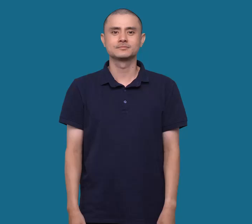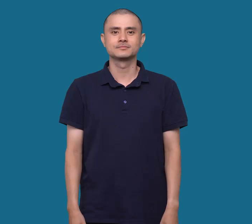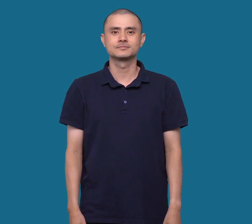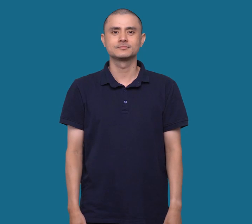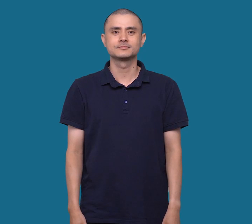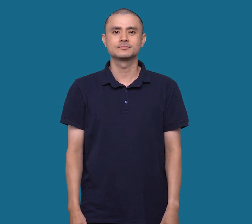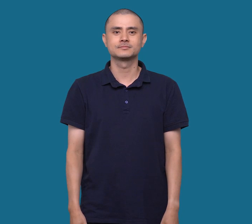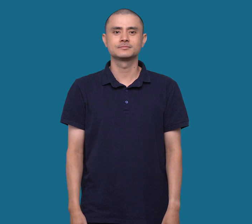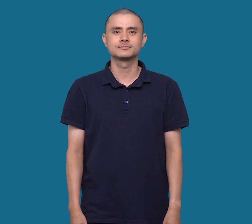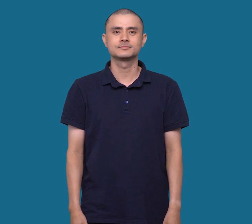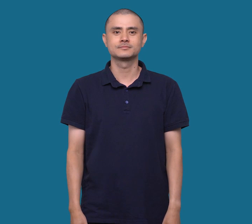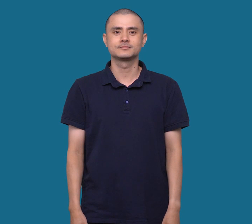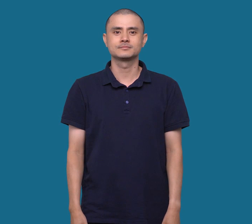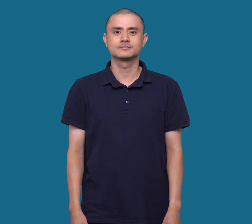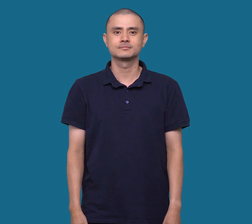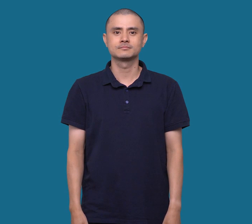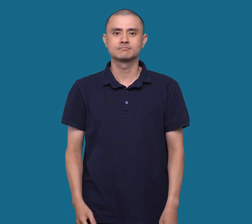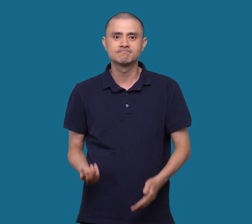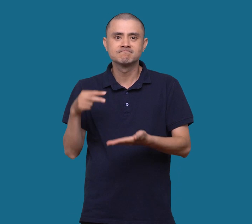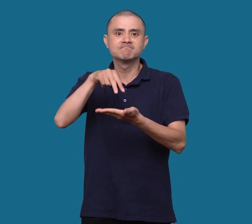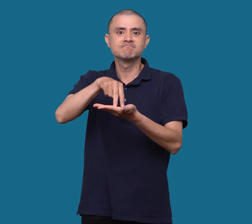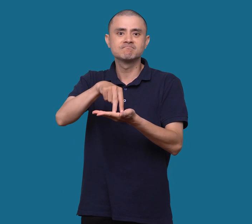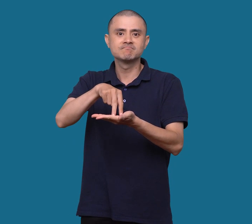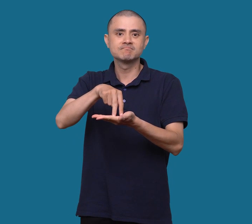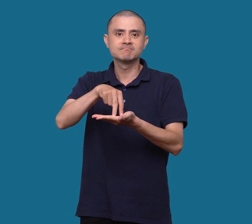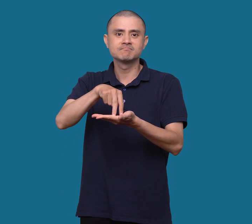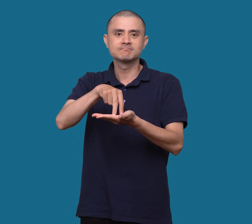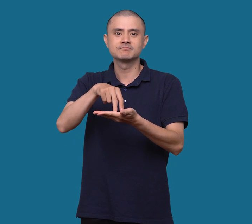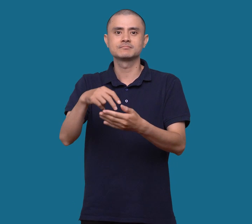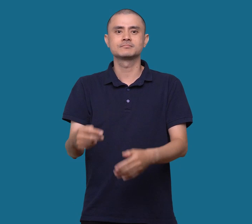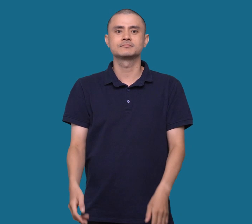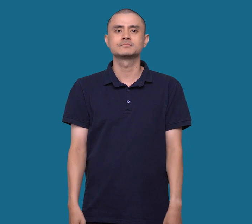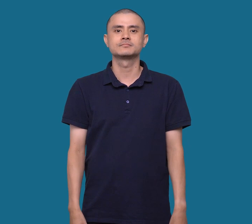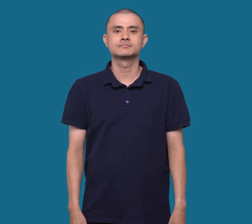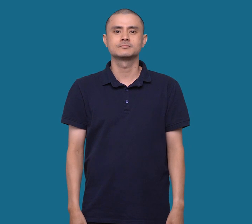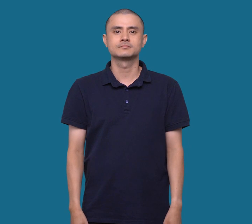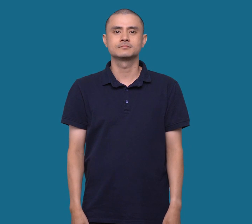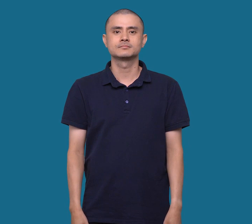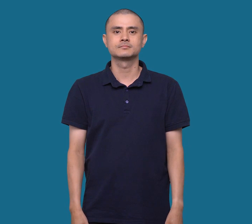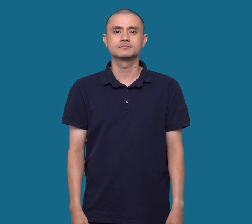bất khuất